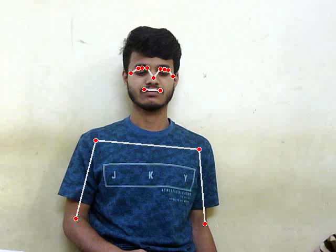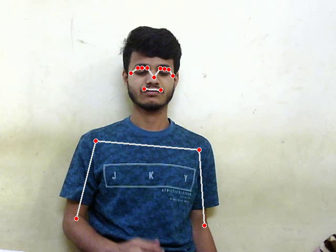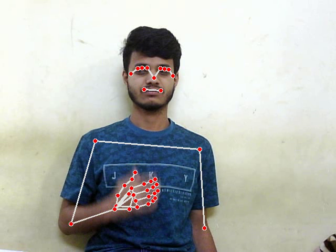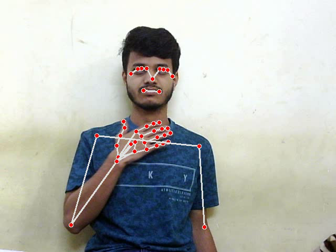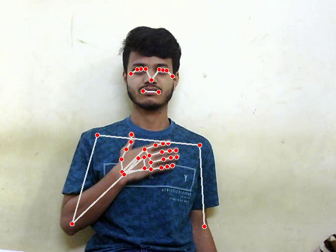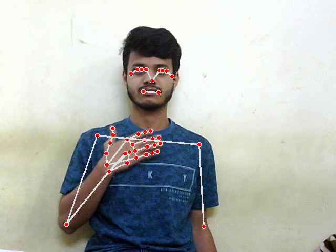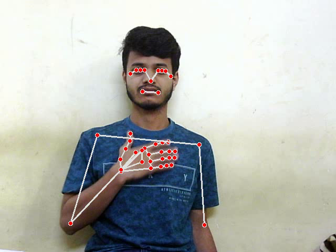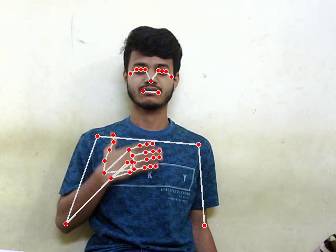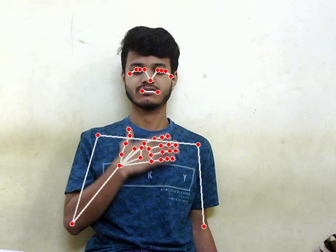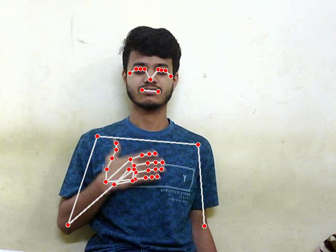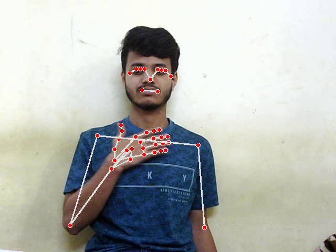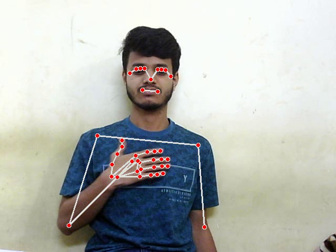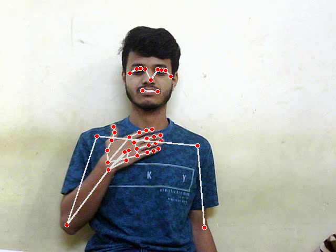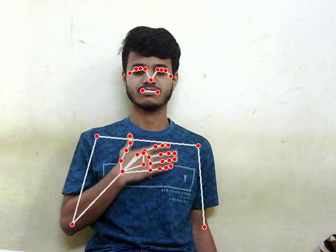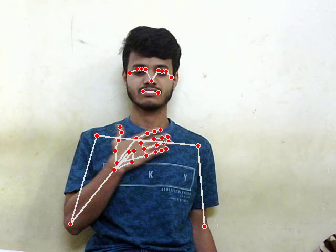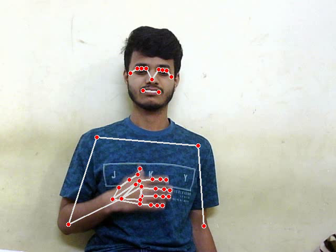please